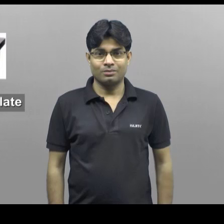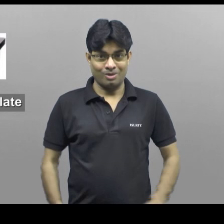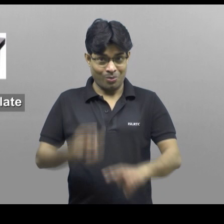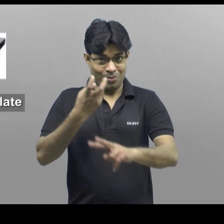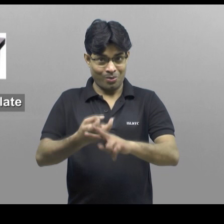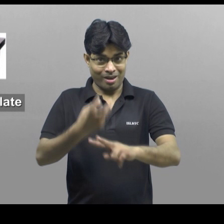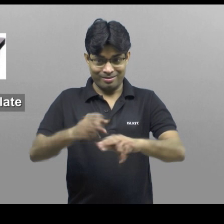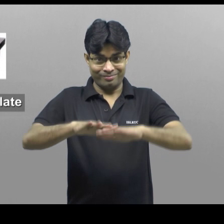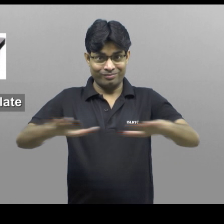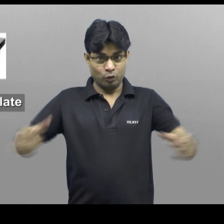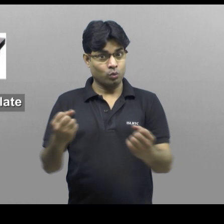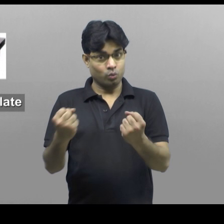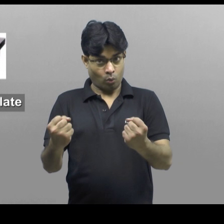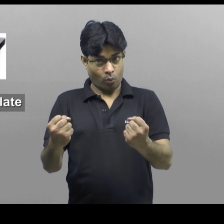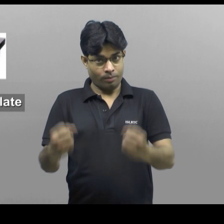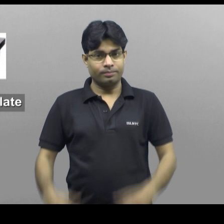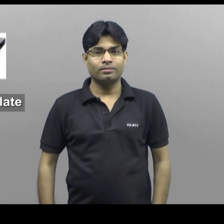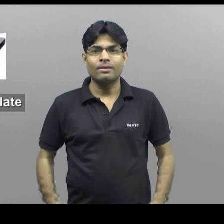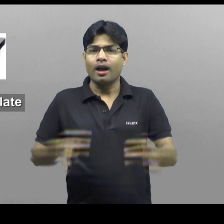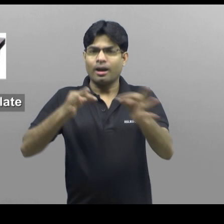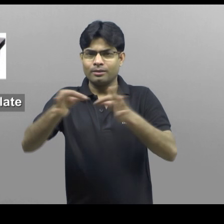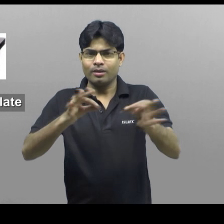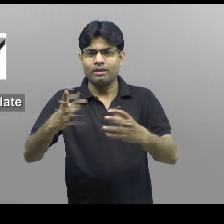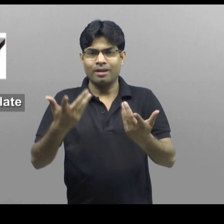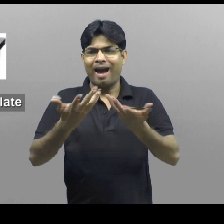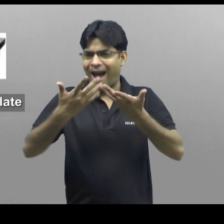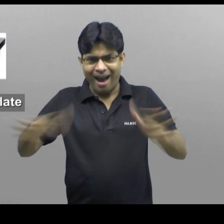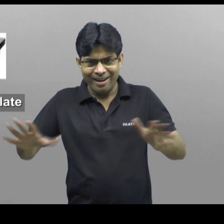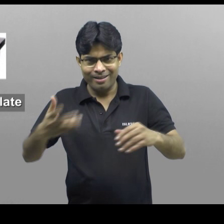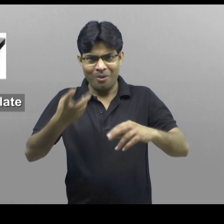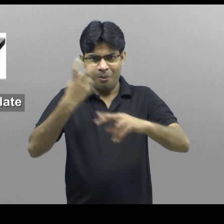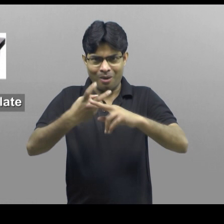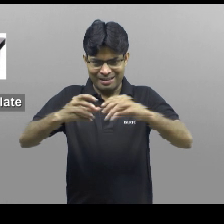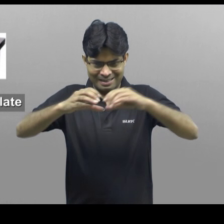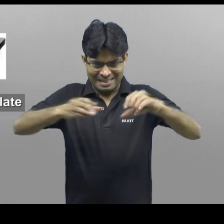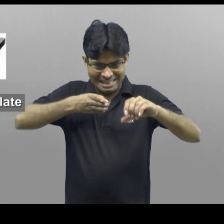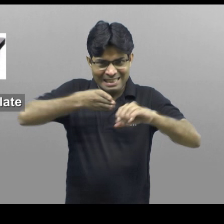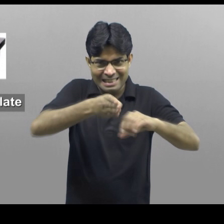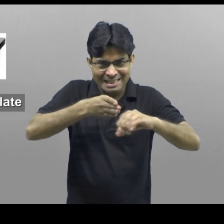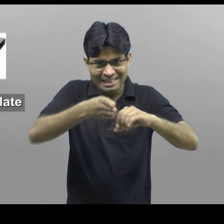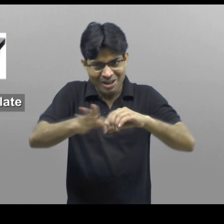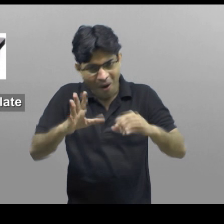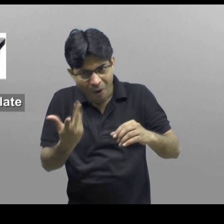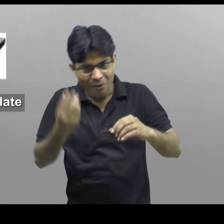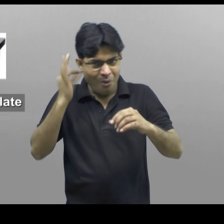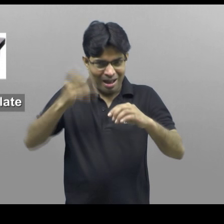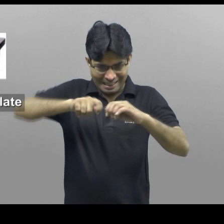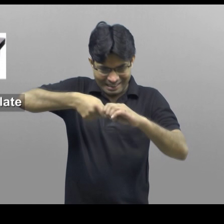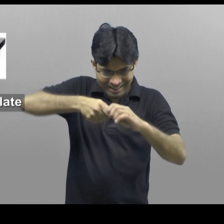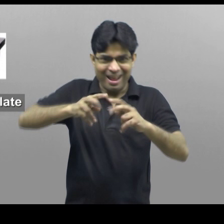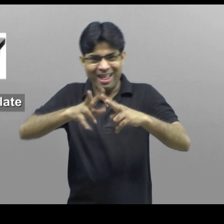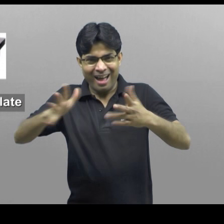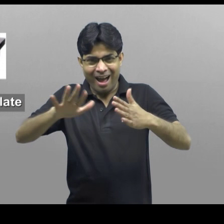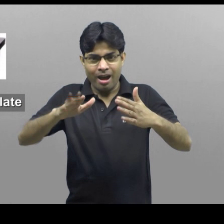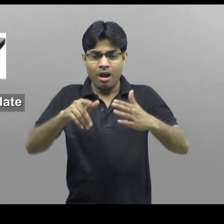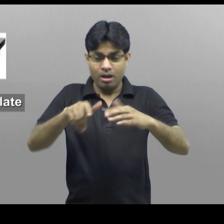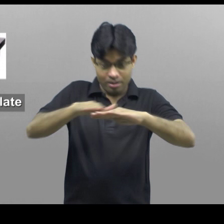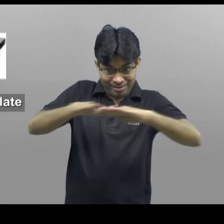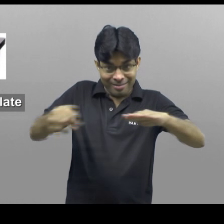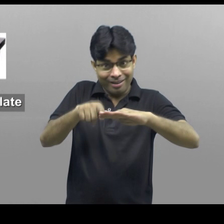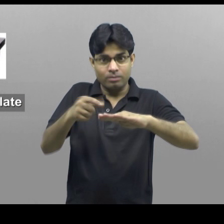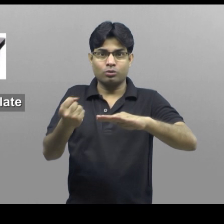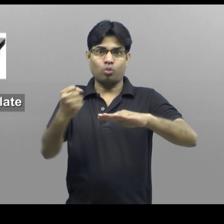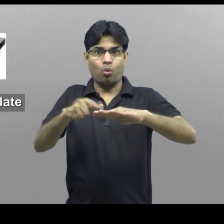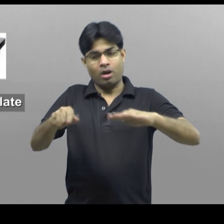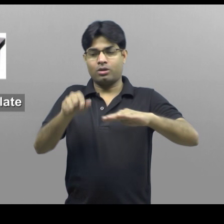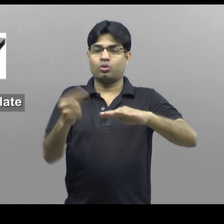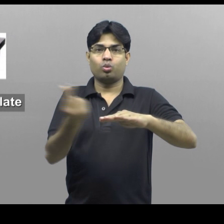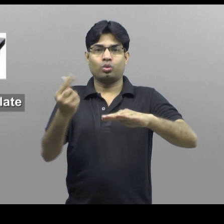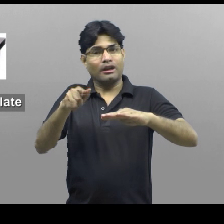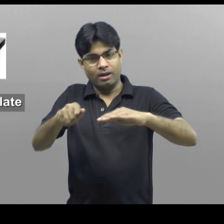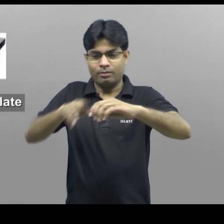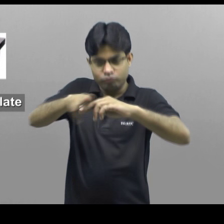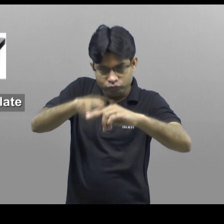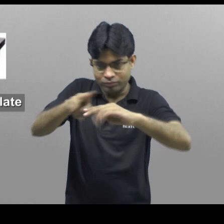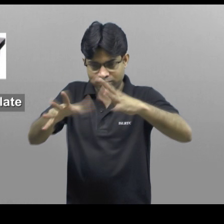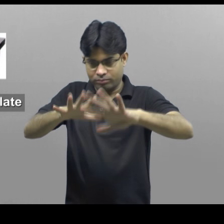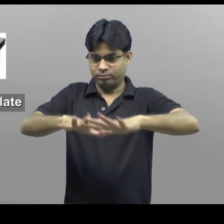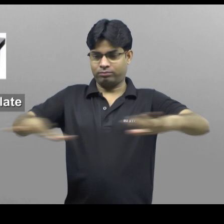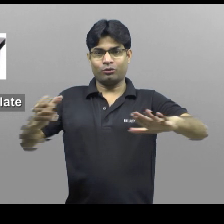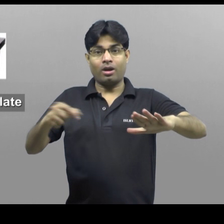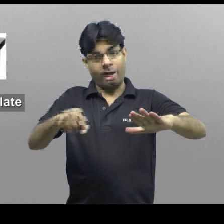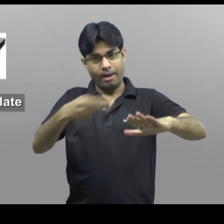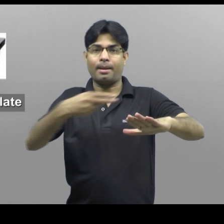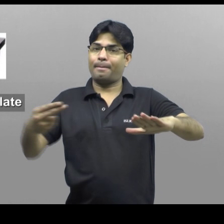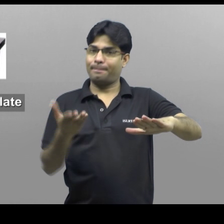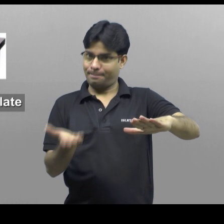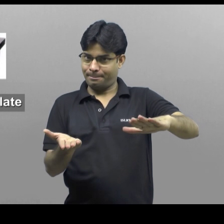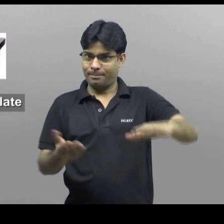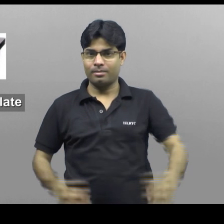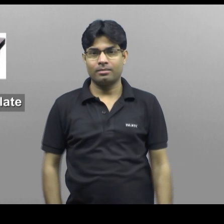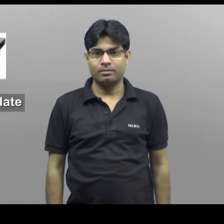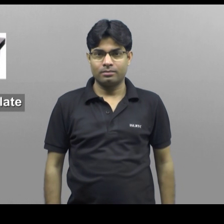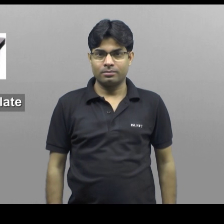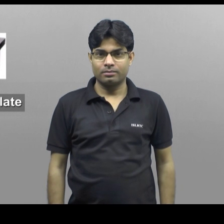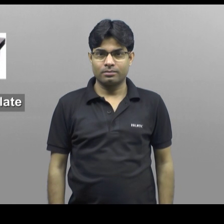Surface Plate